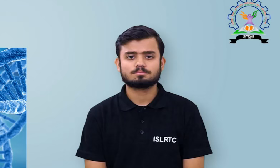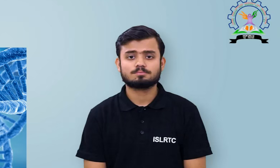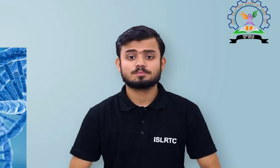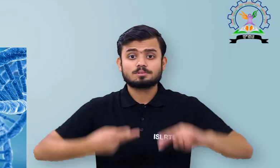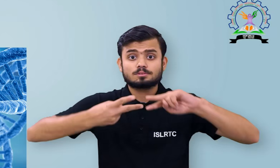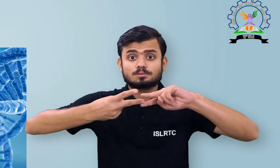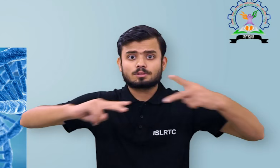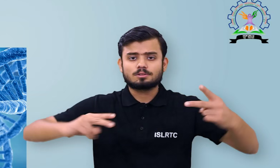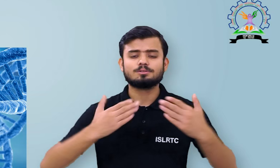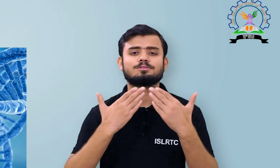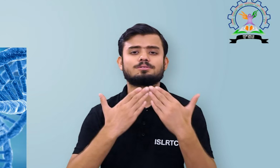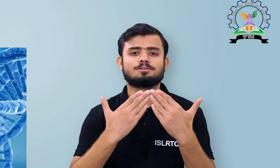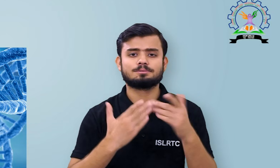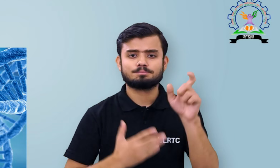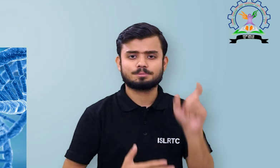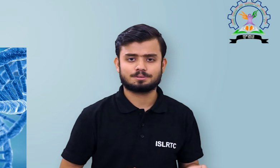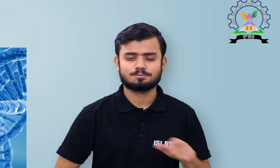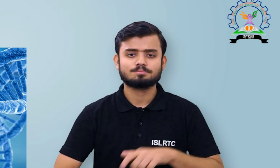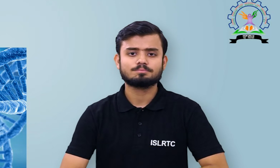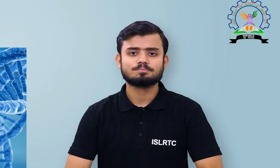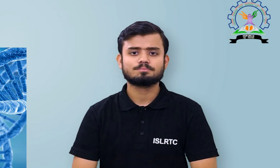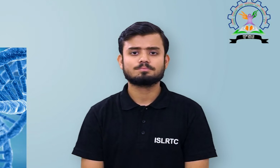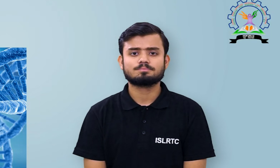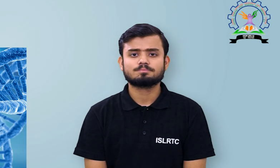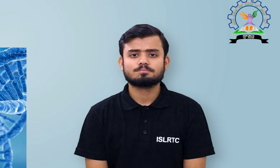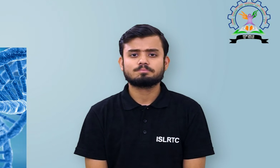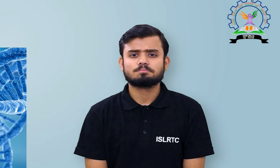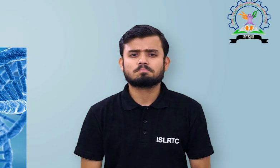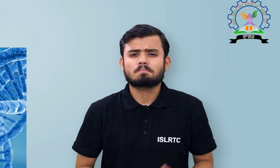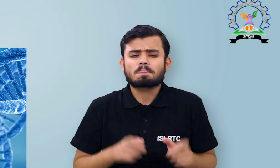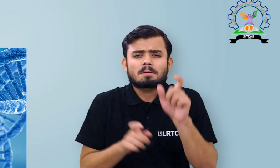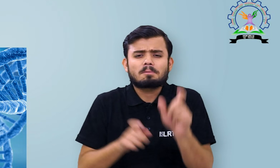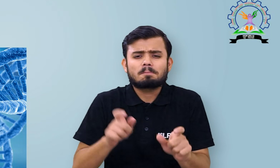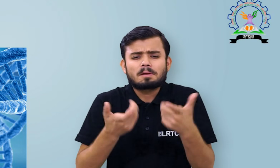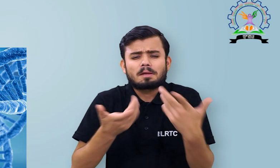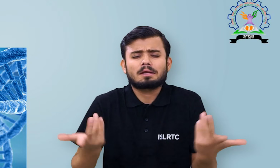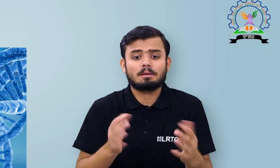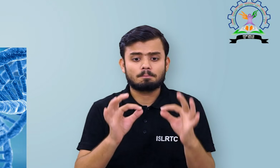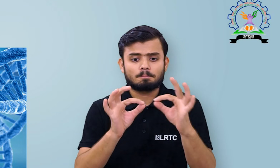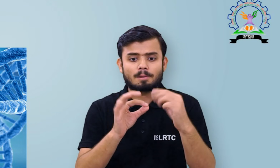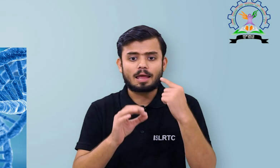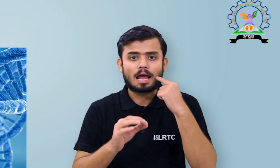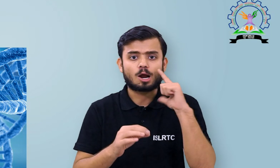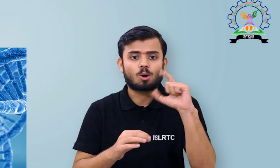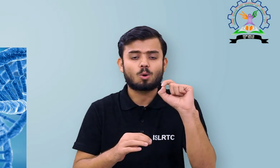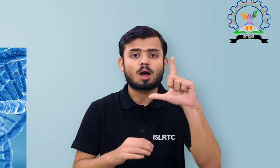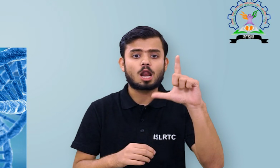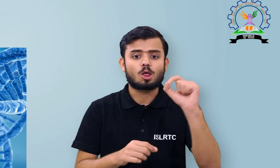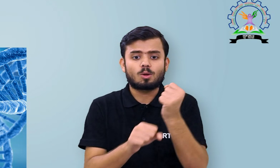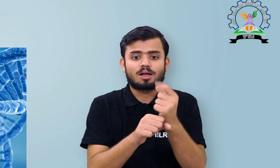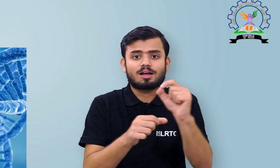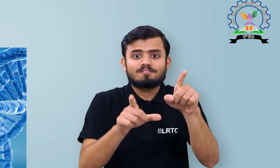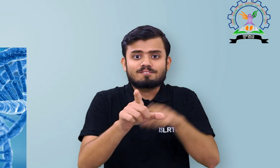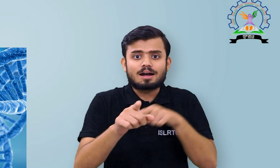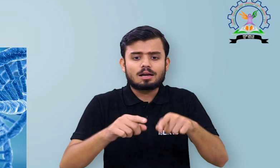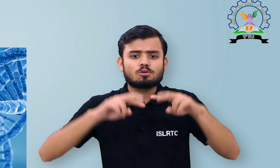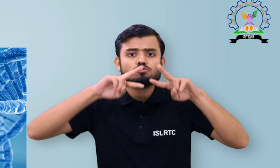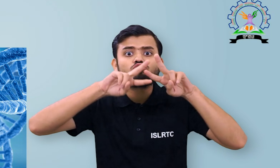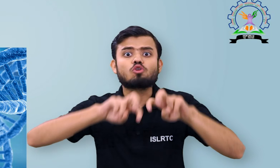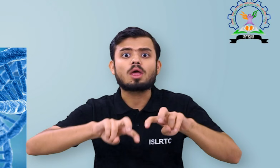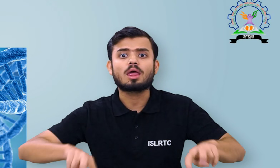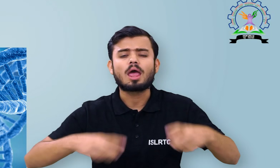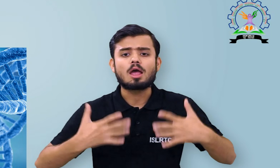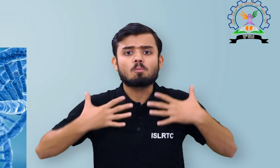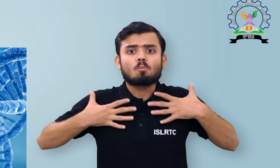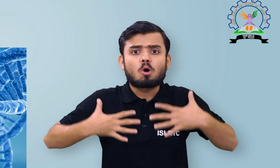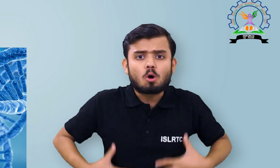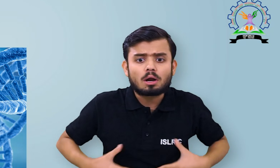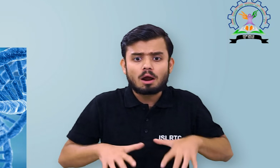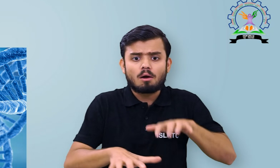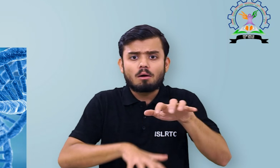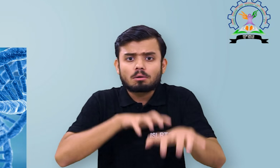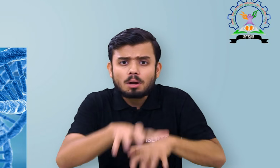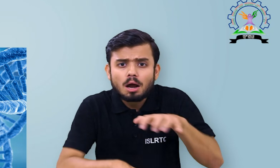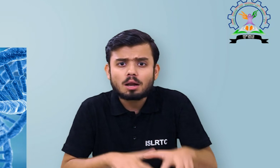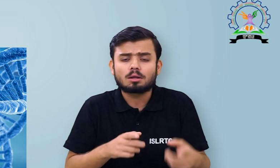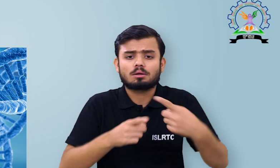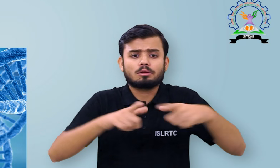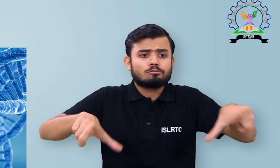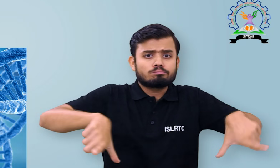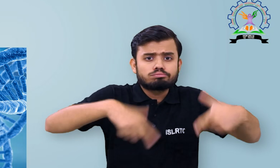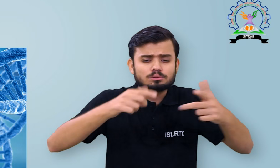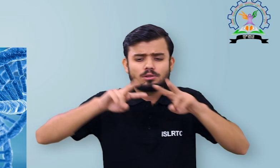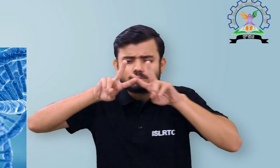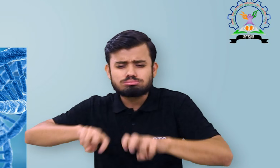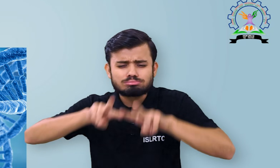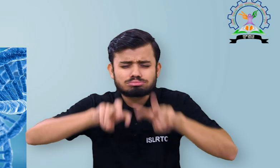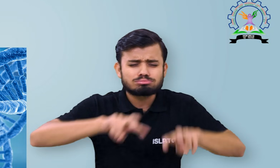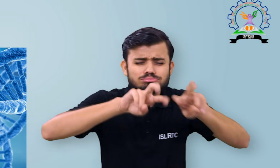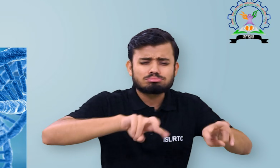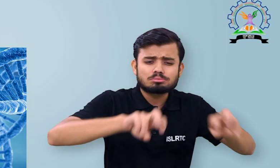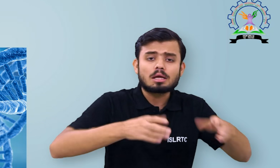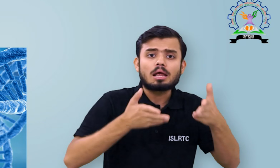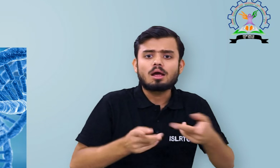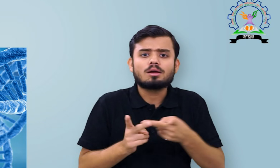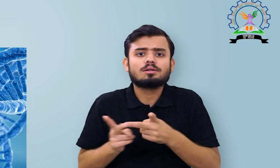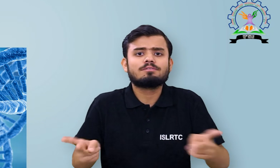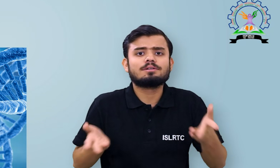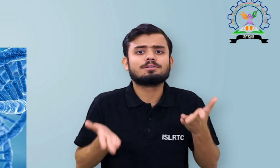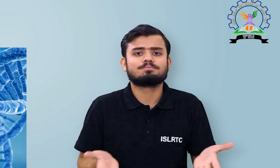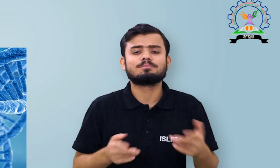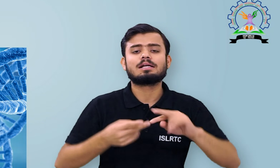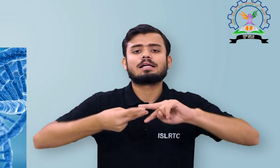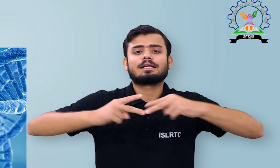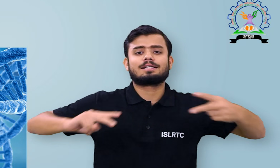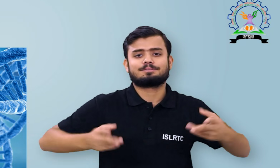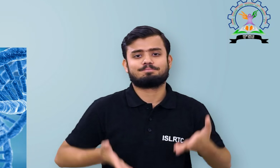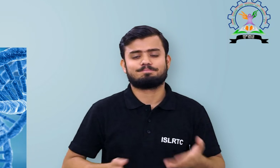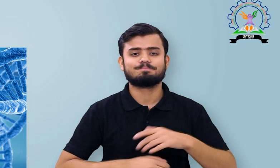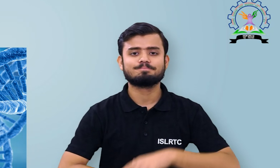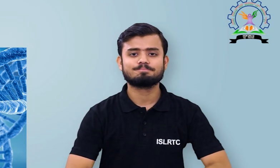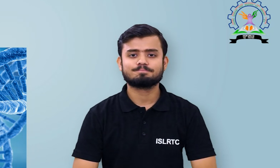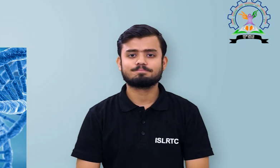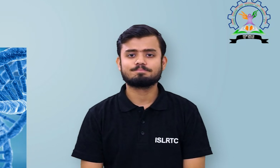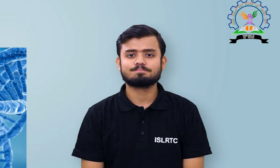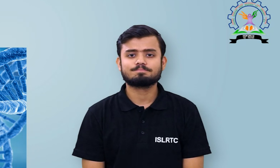Genetics The branch of biology that studies how, in plants, animals or humans, certain features and characteristics get passed down from one generation to the next.